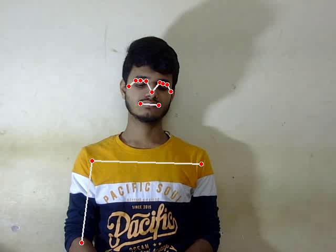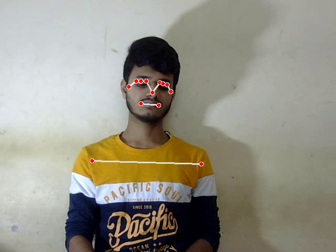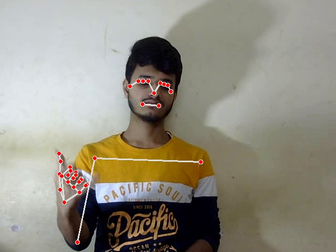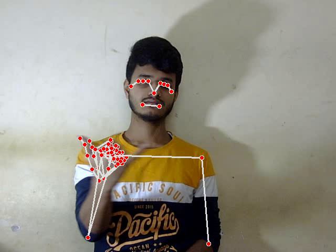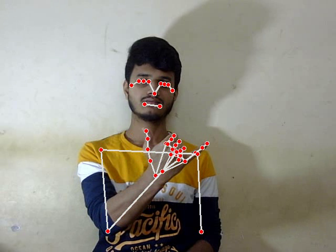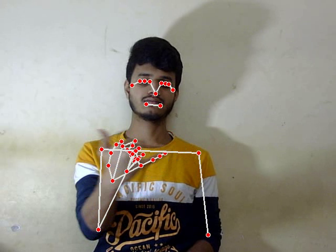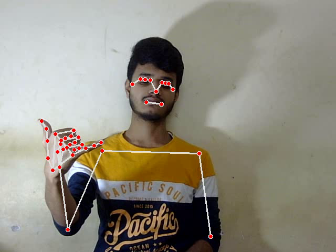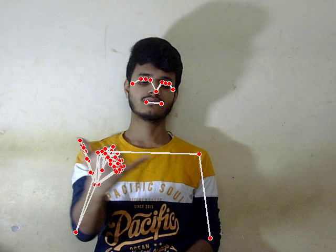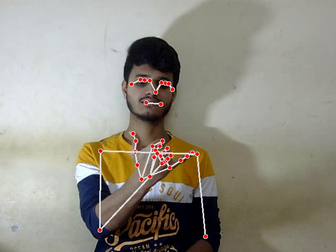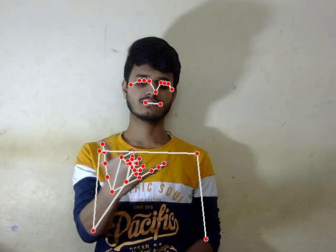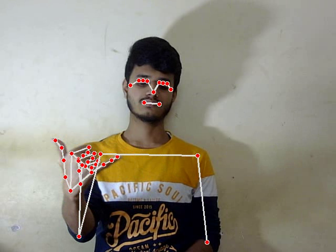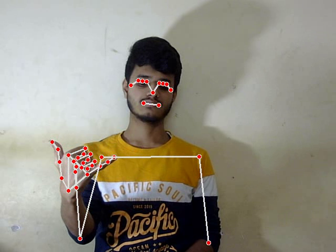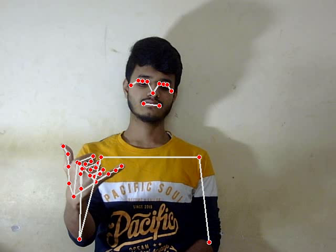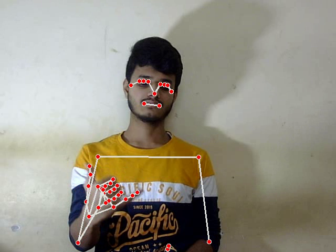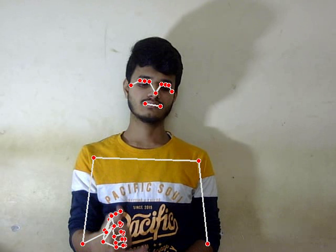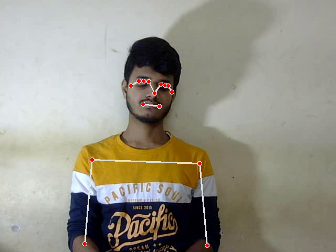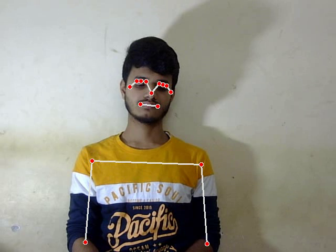same